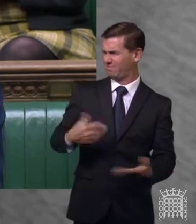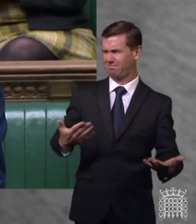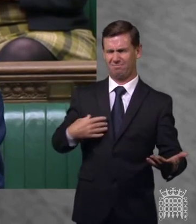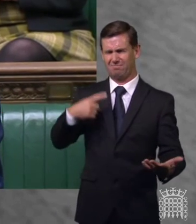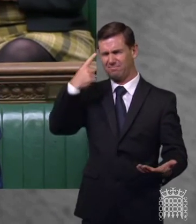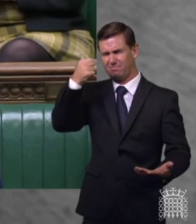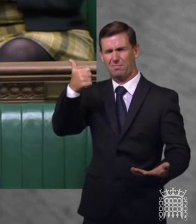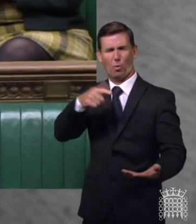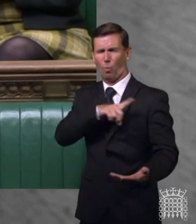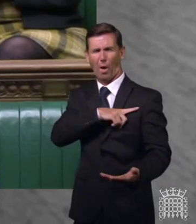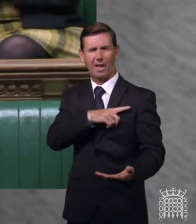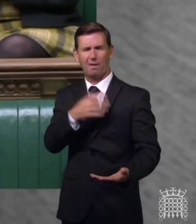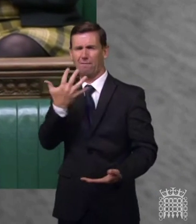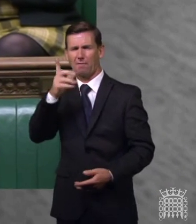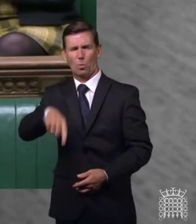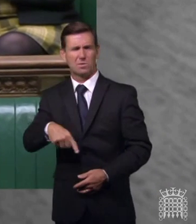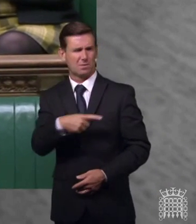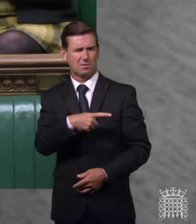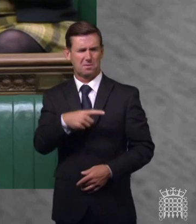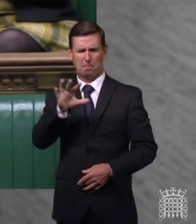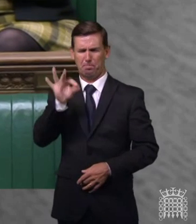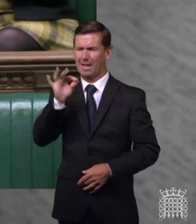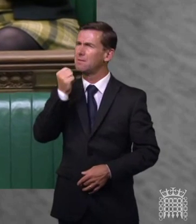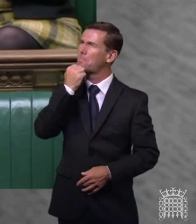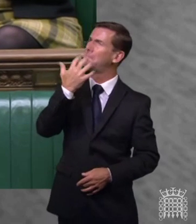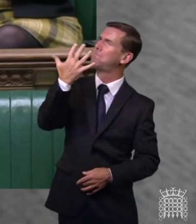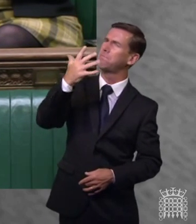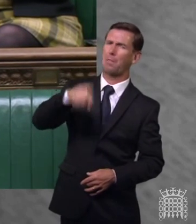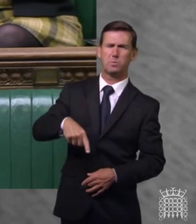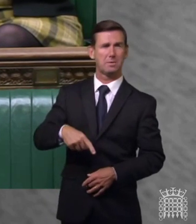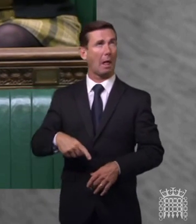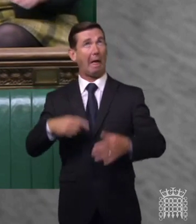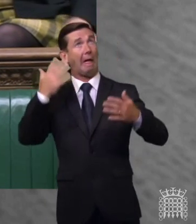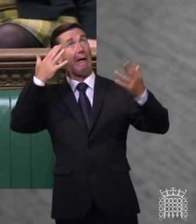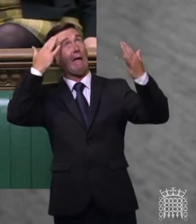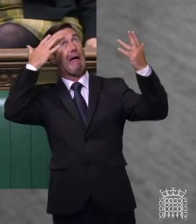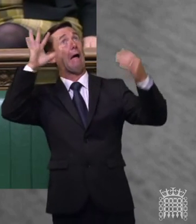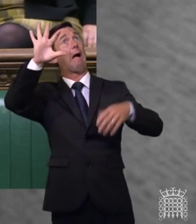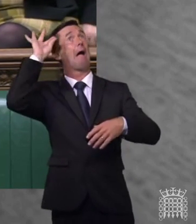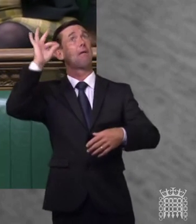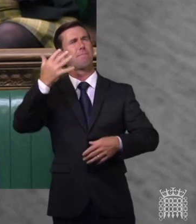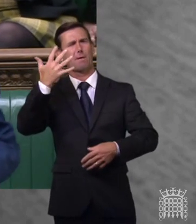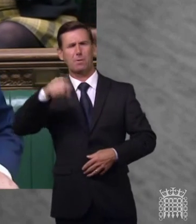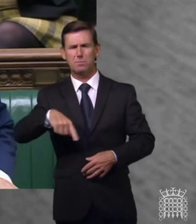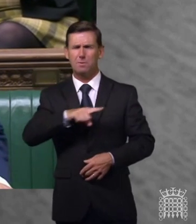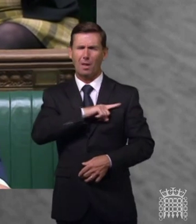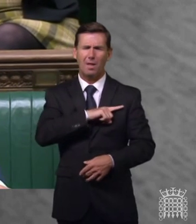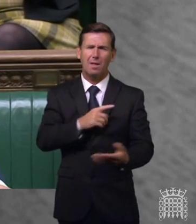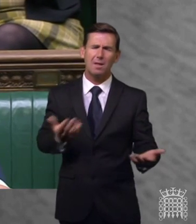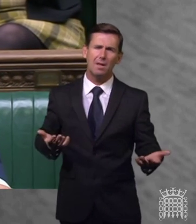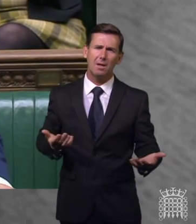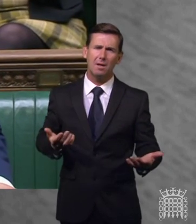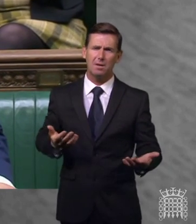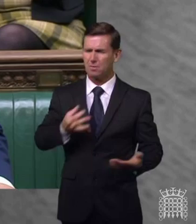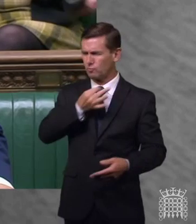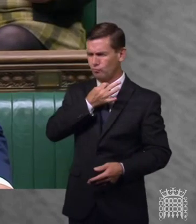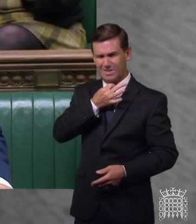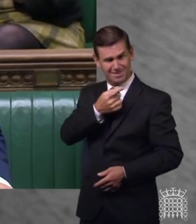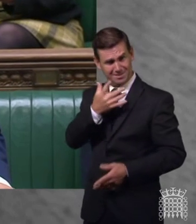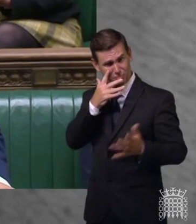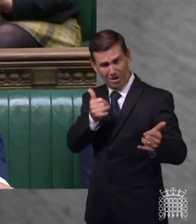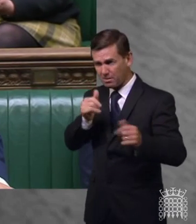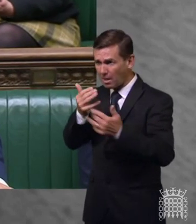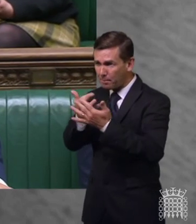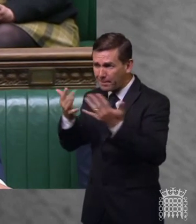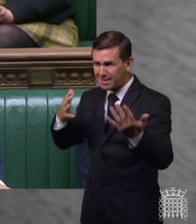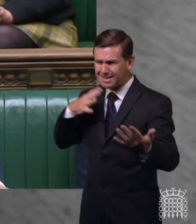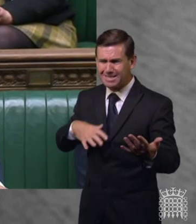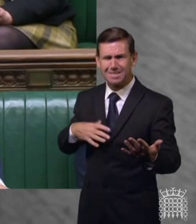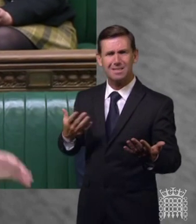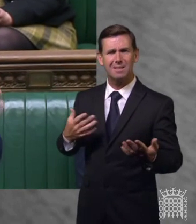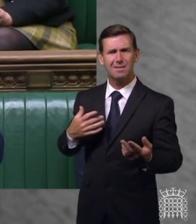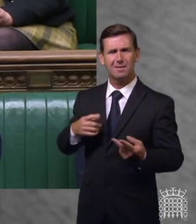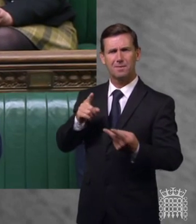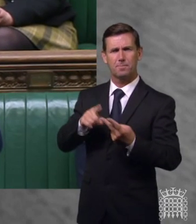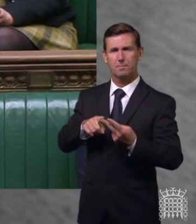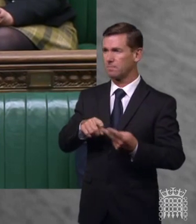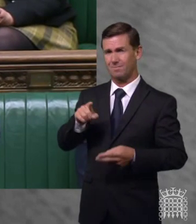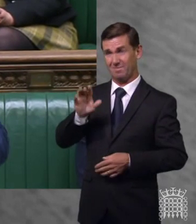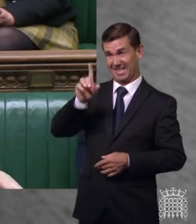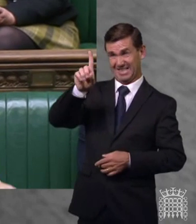Was that based on a risk assessment of those most at need, or was it plucked out of the air?